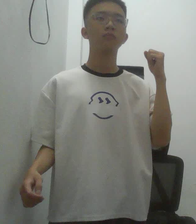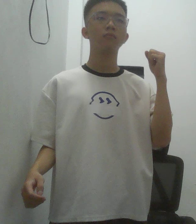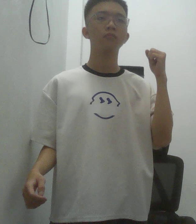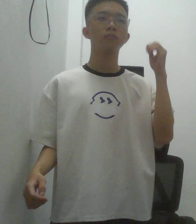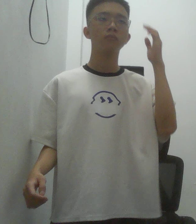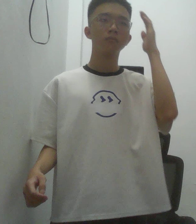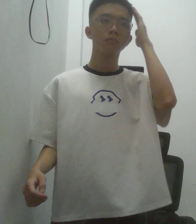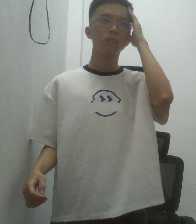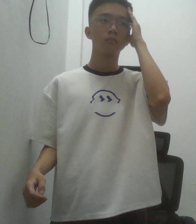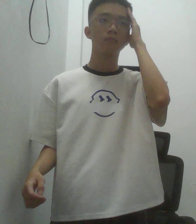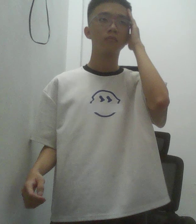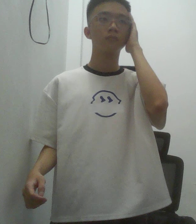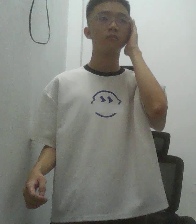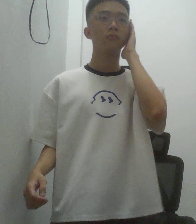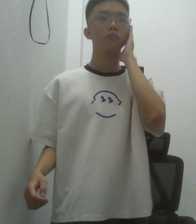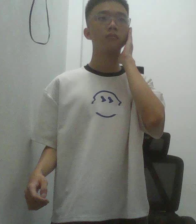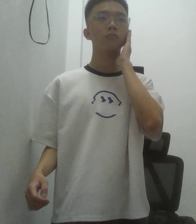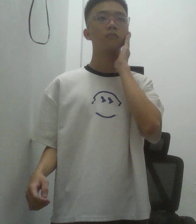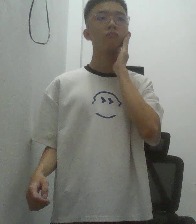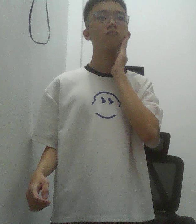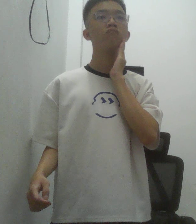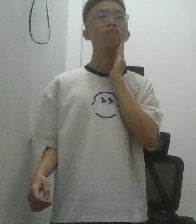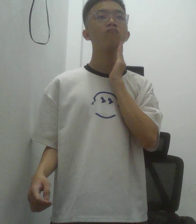dep